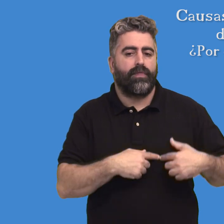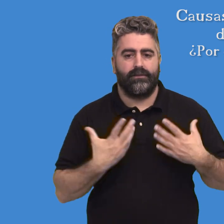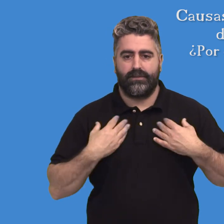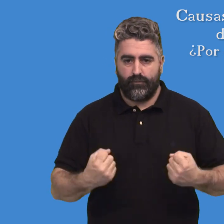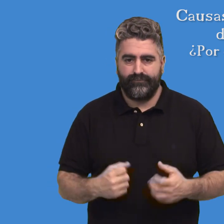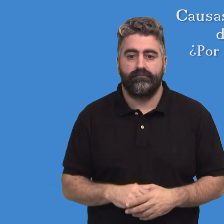sano